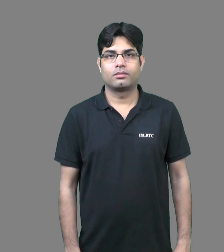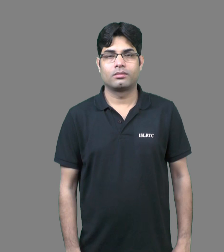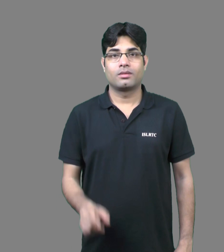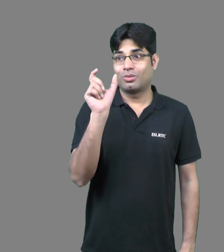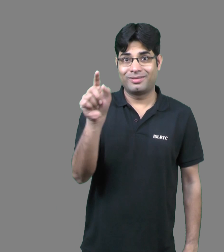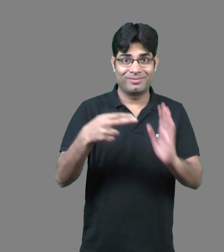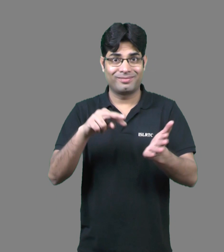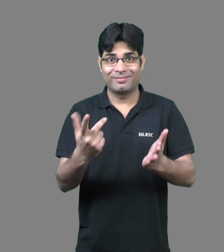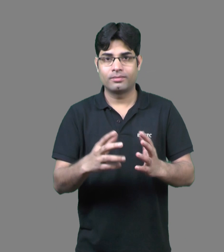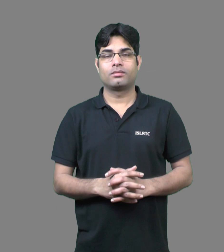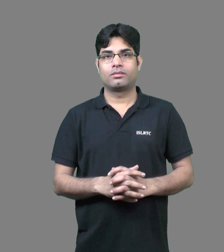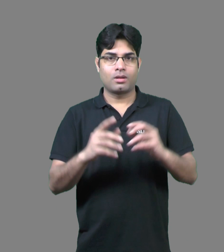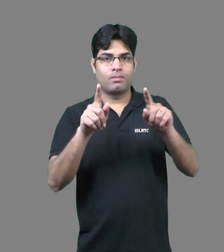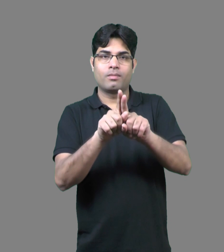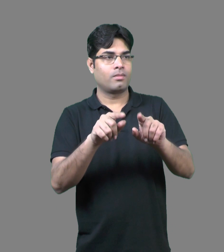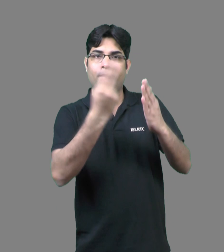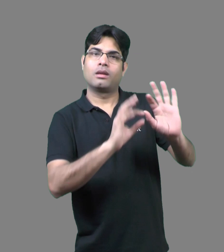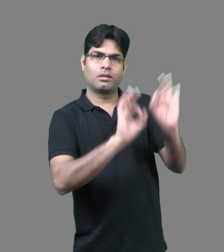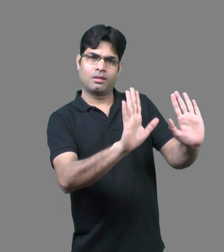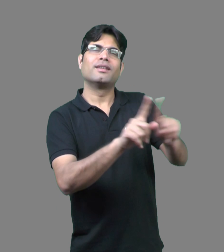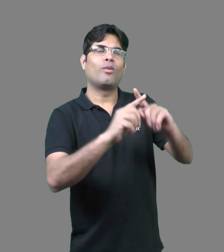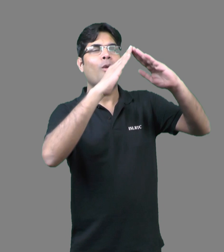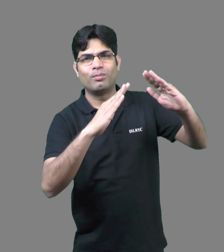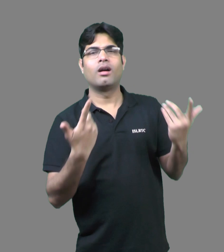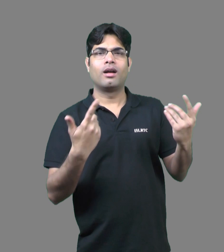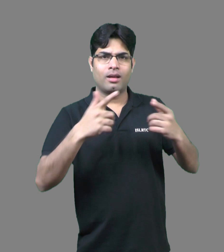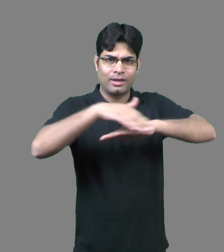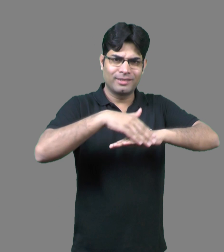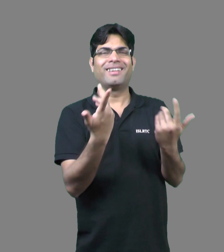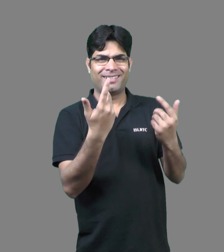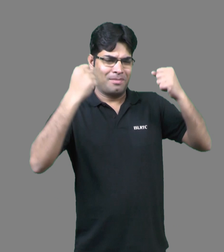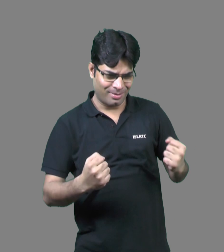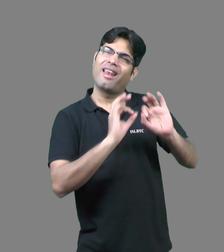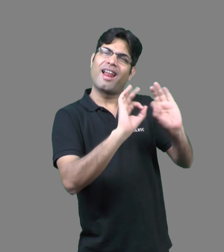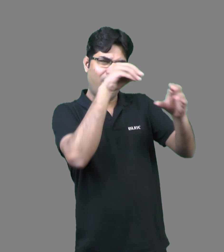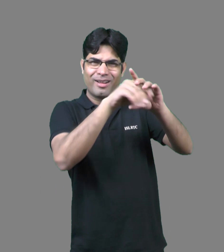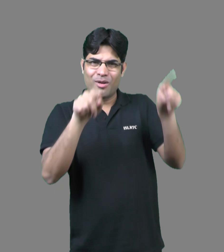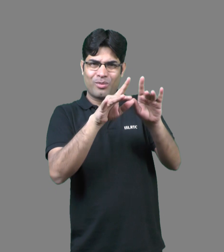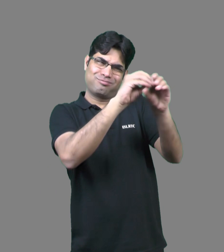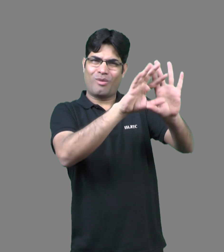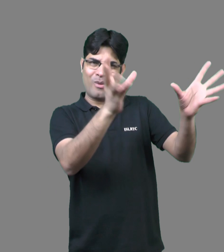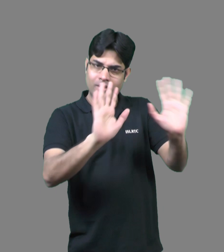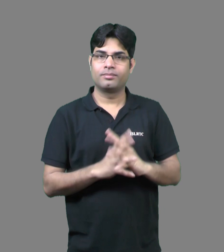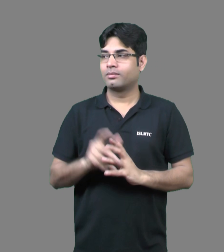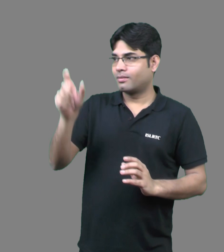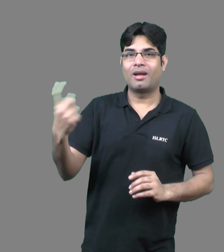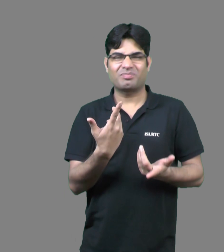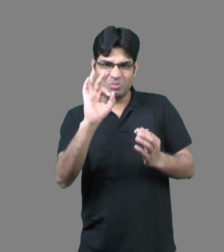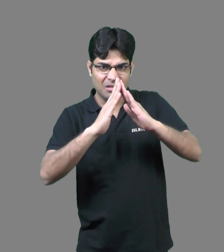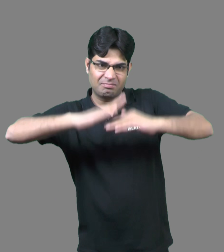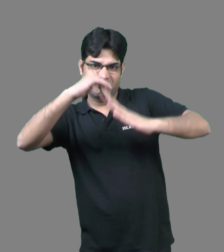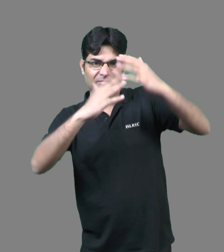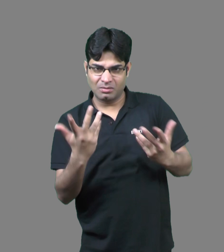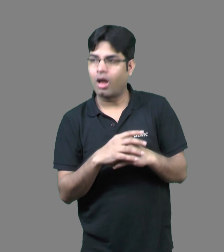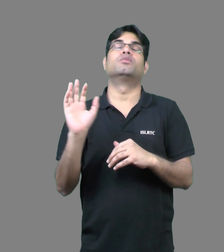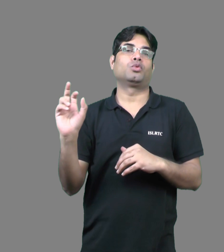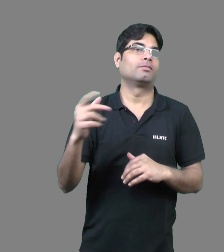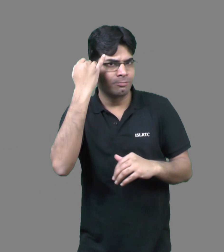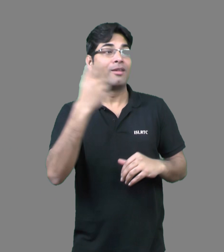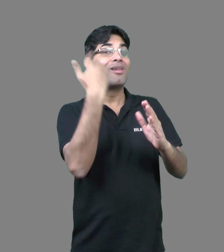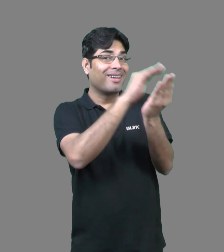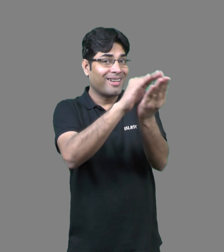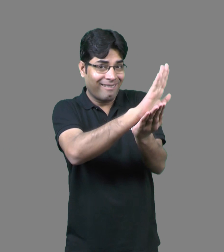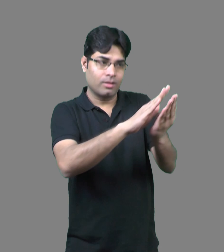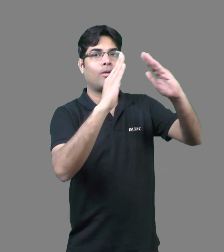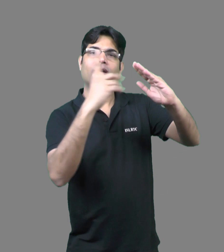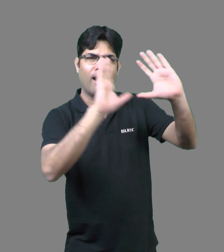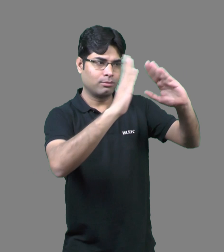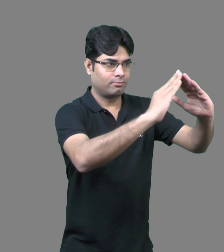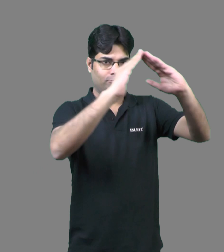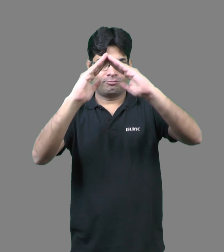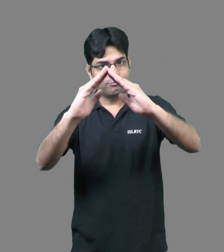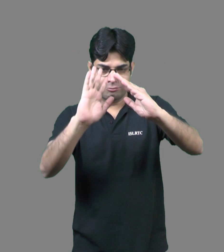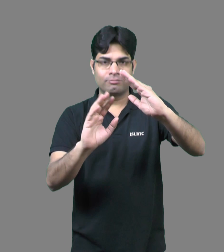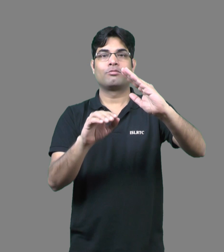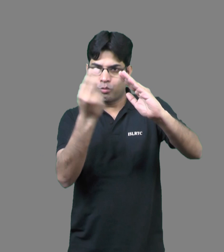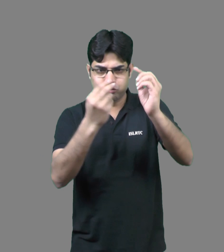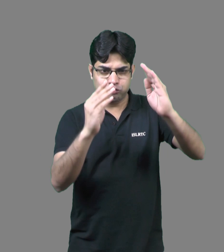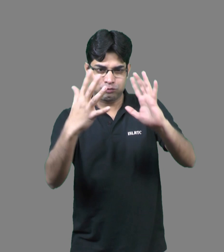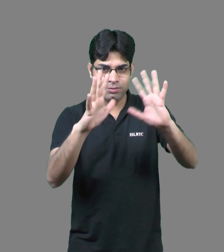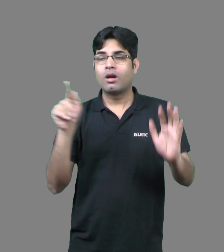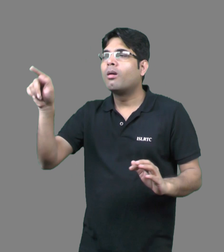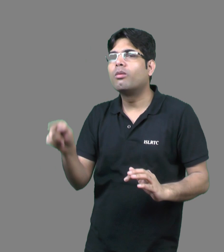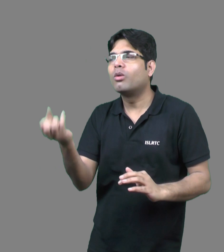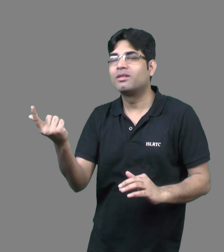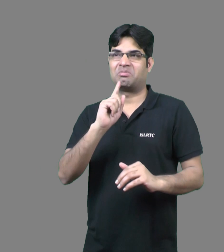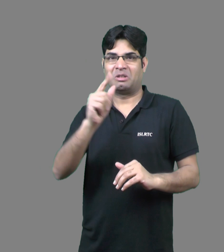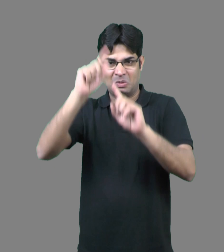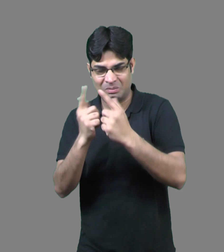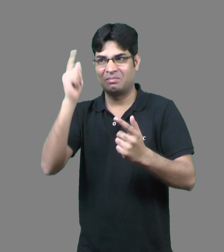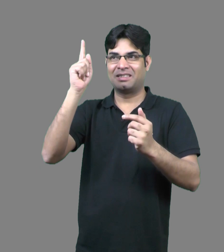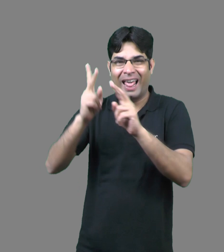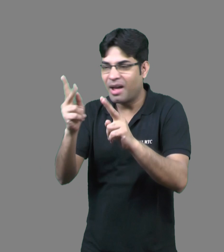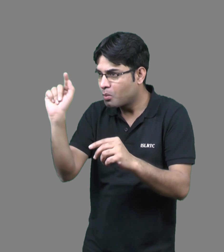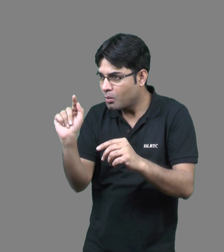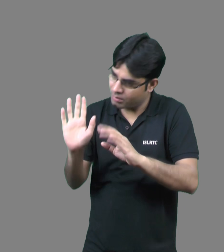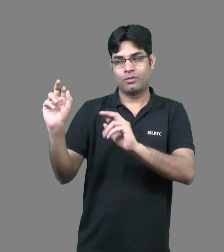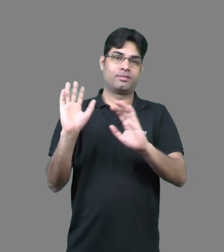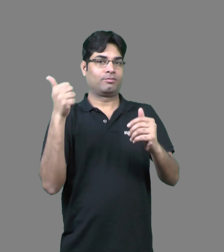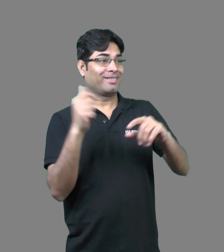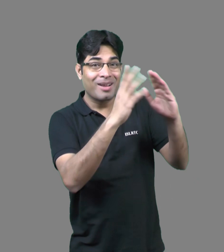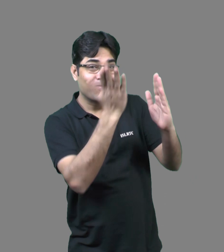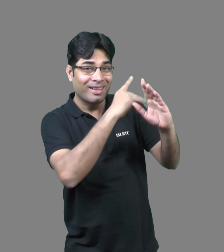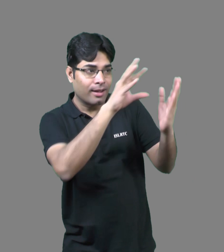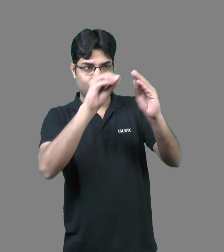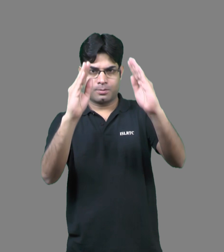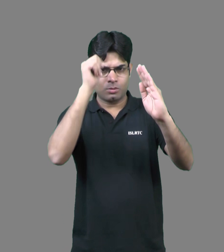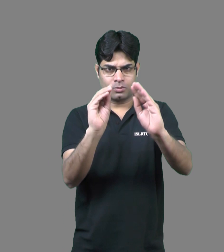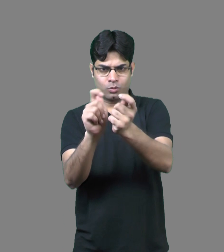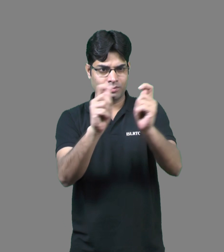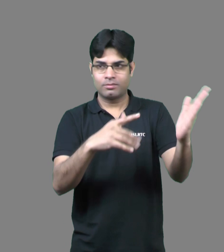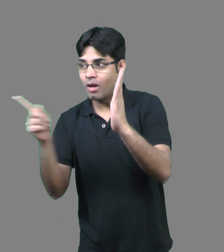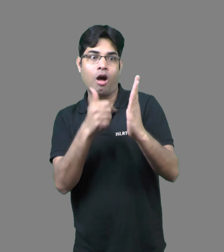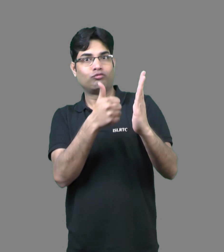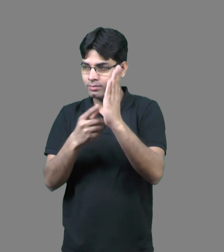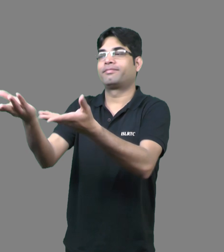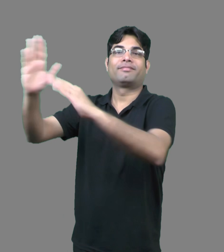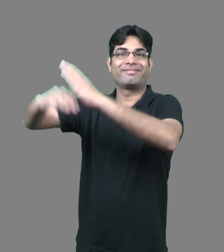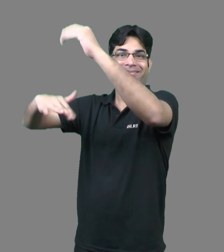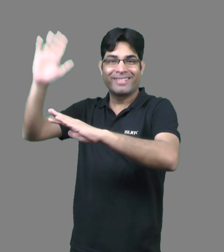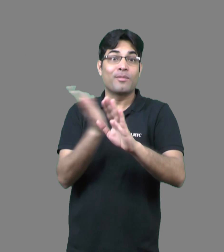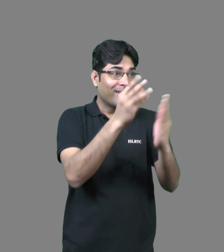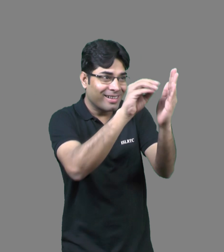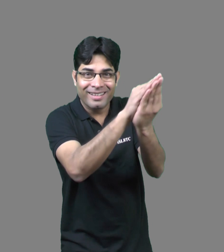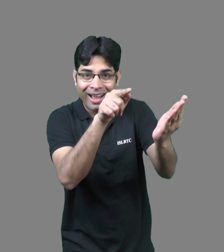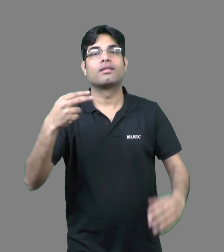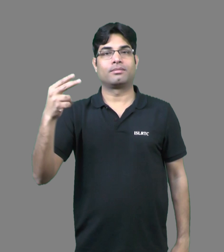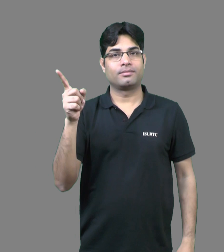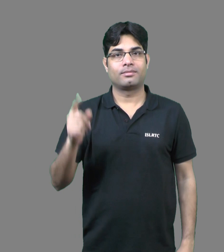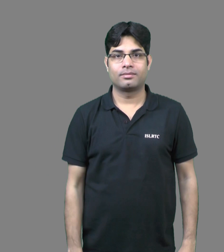Mockup